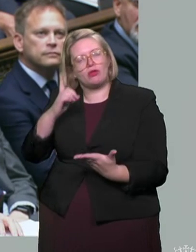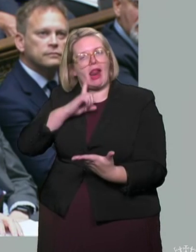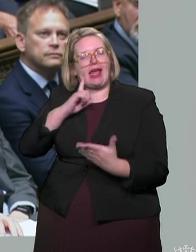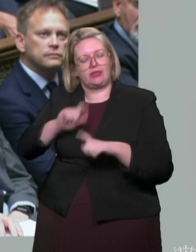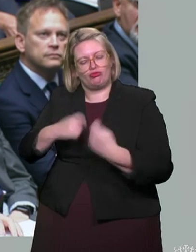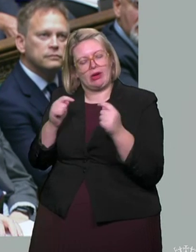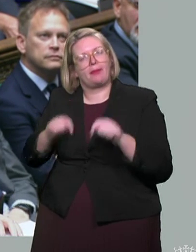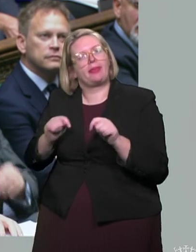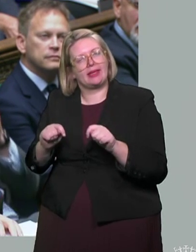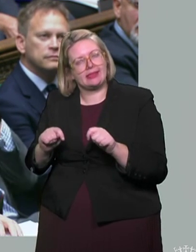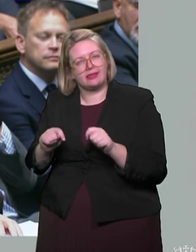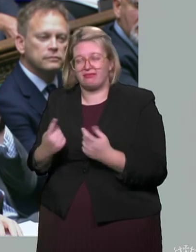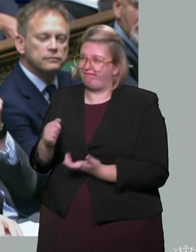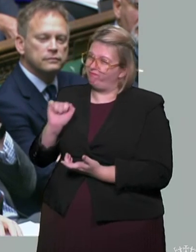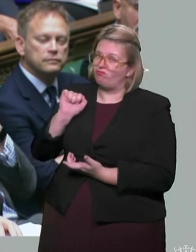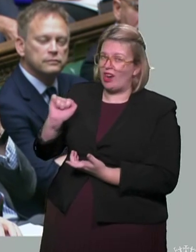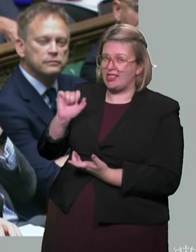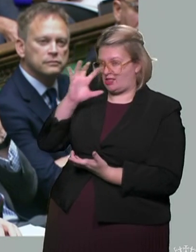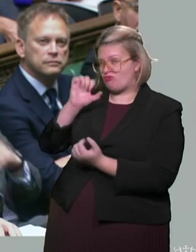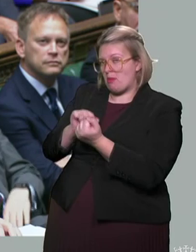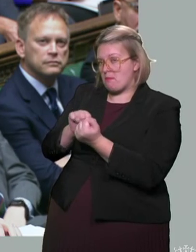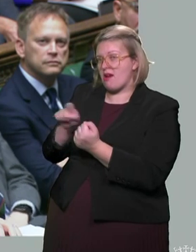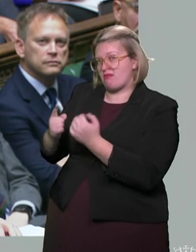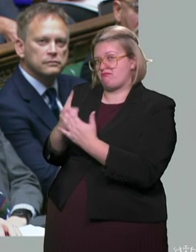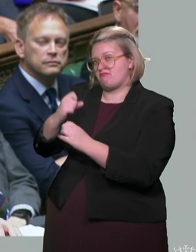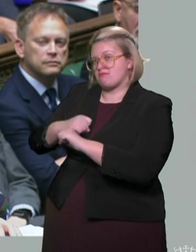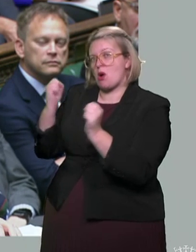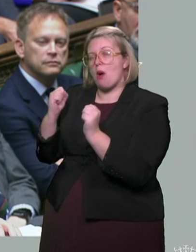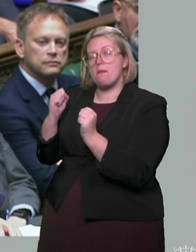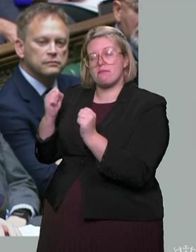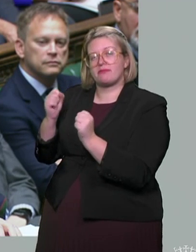She is right to commemorate the victims of the Clarkston disaster.